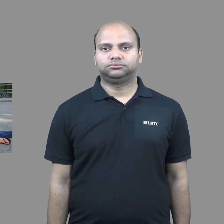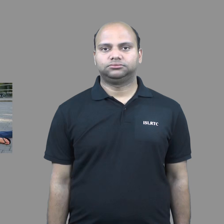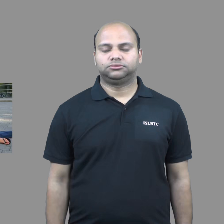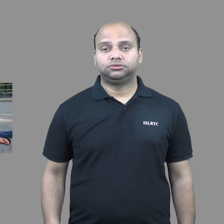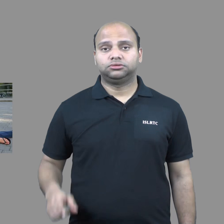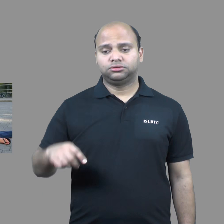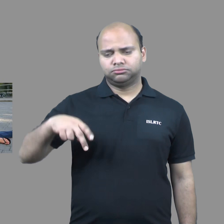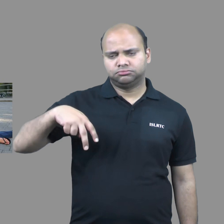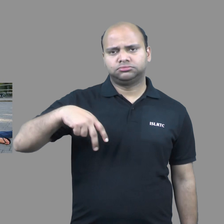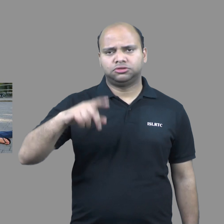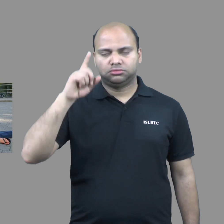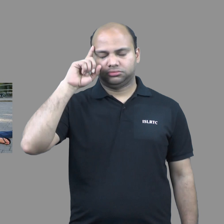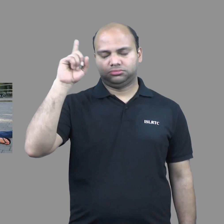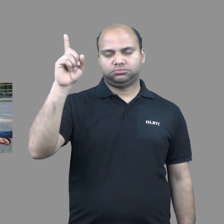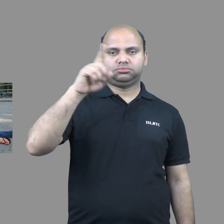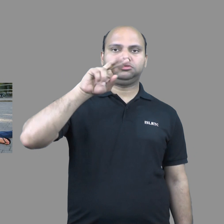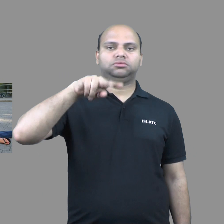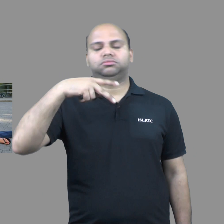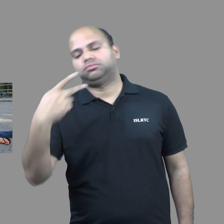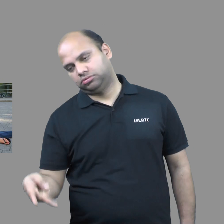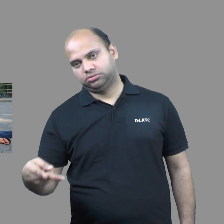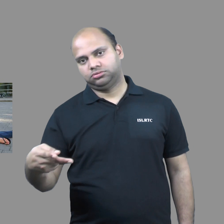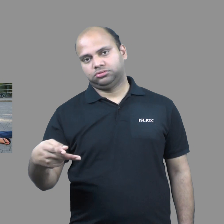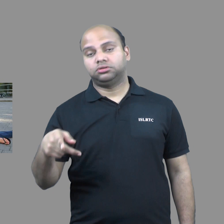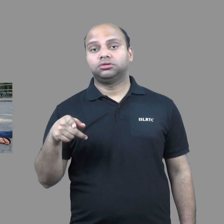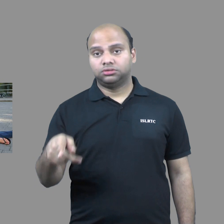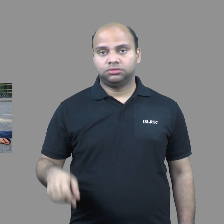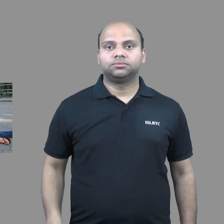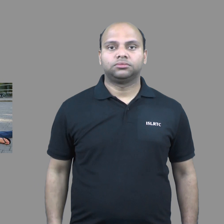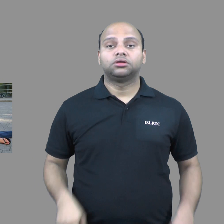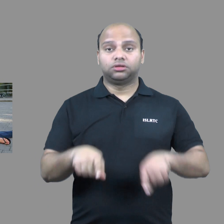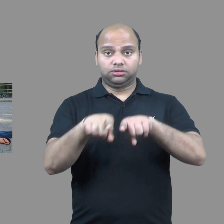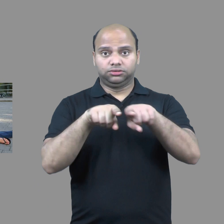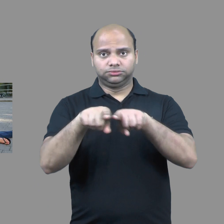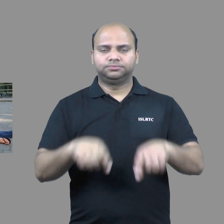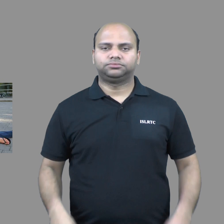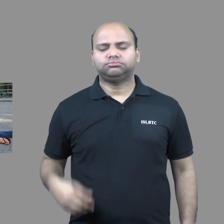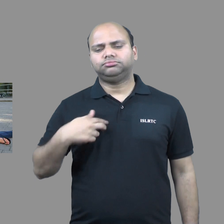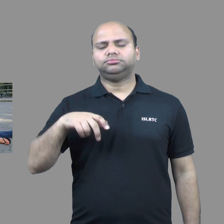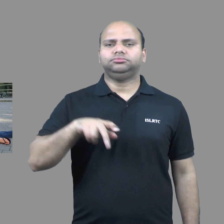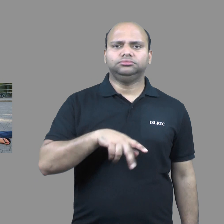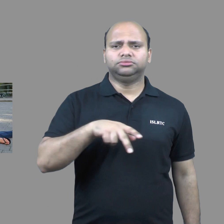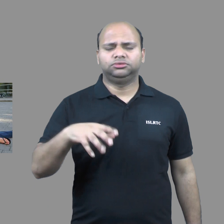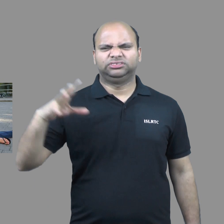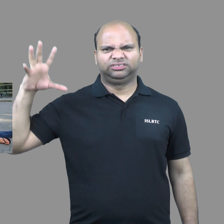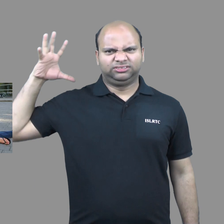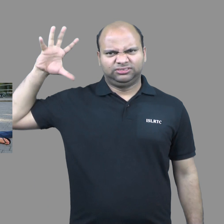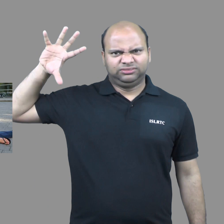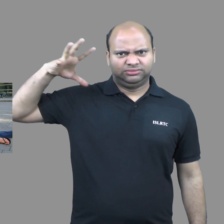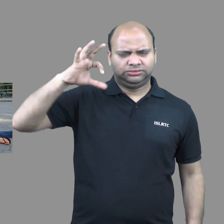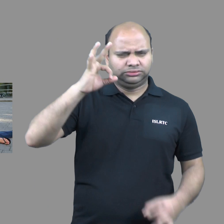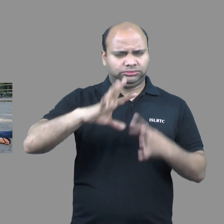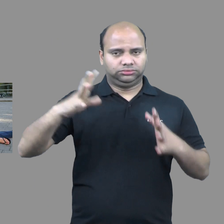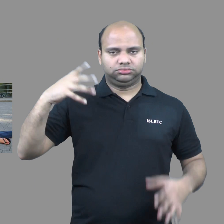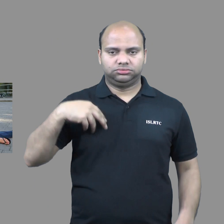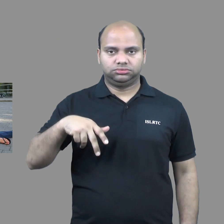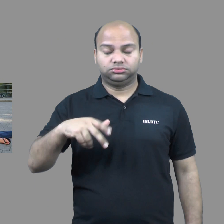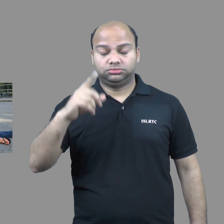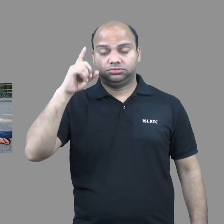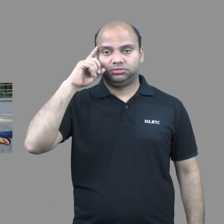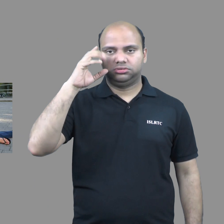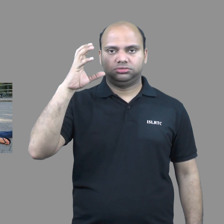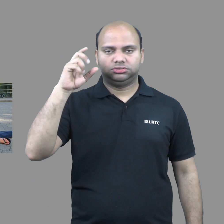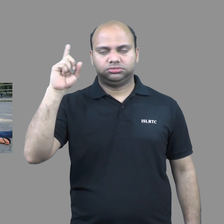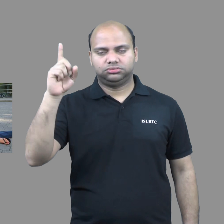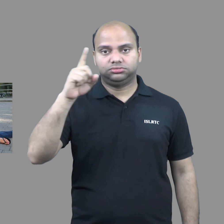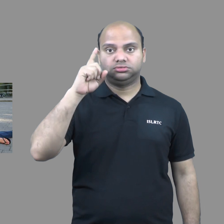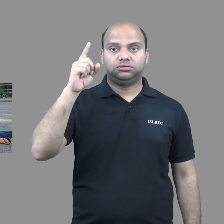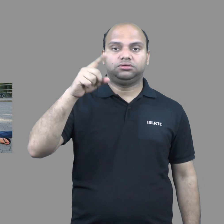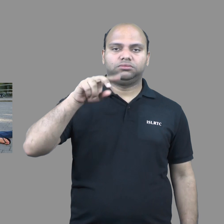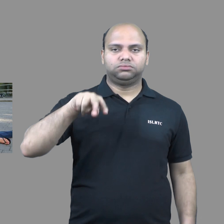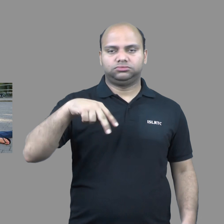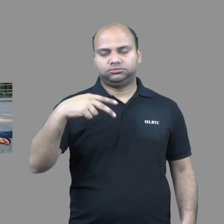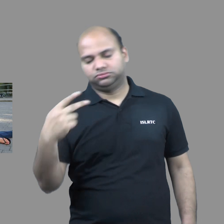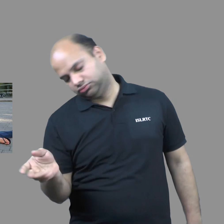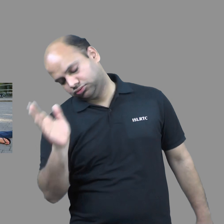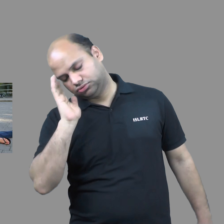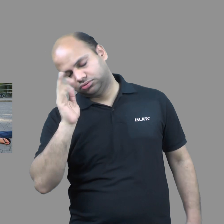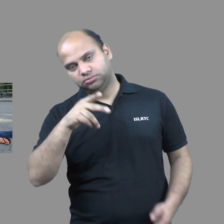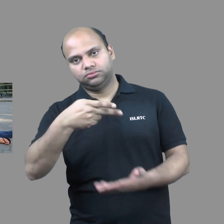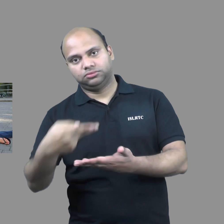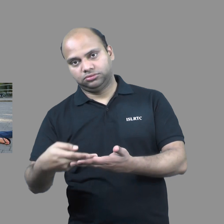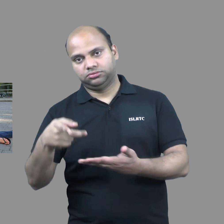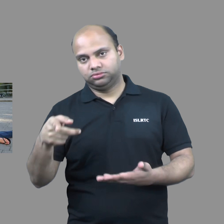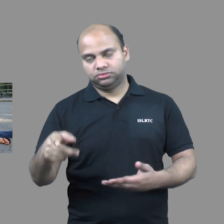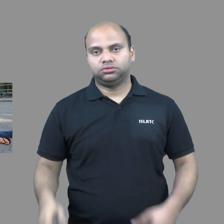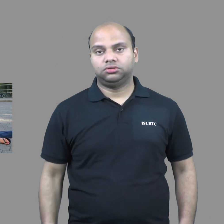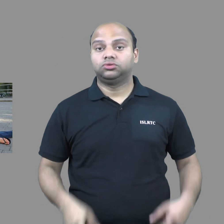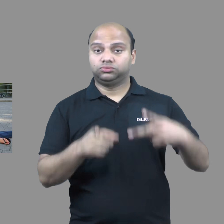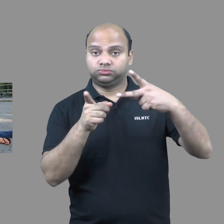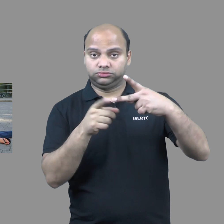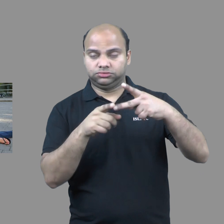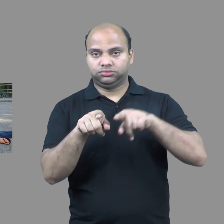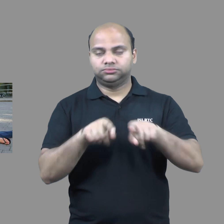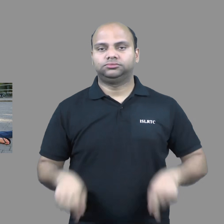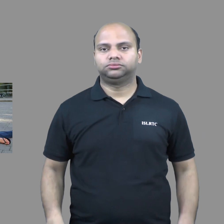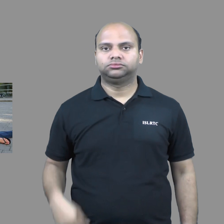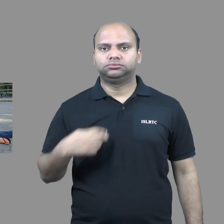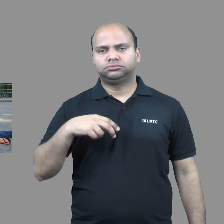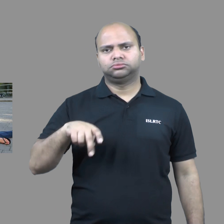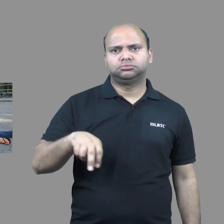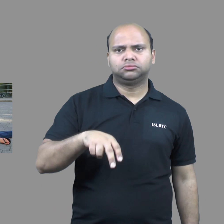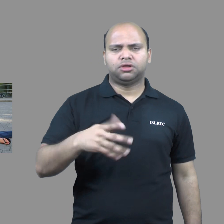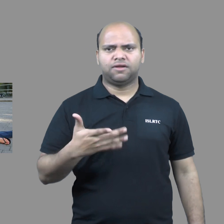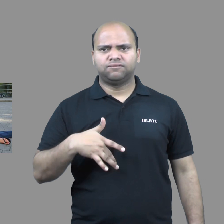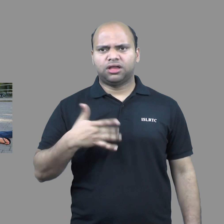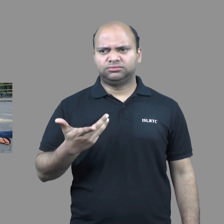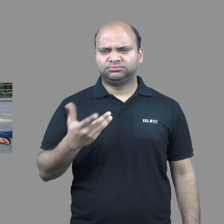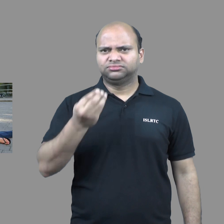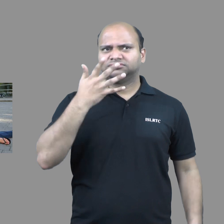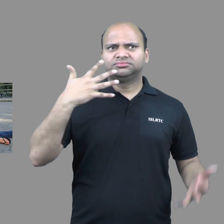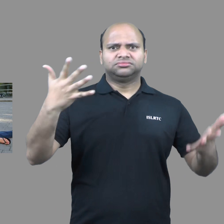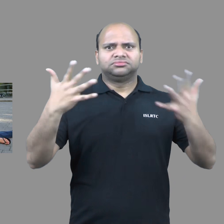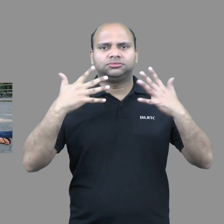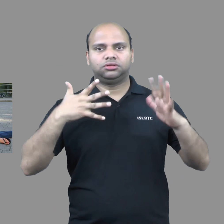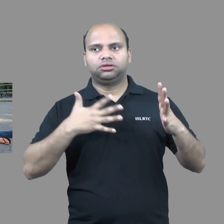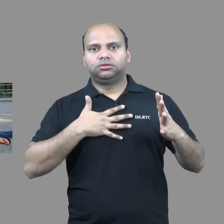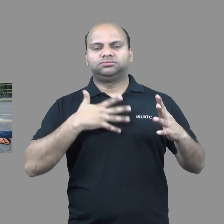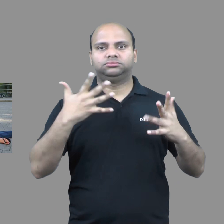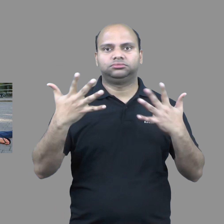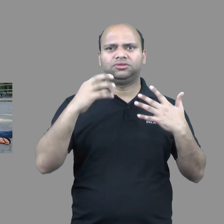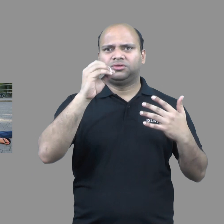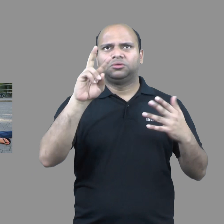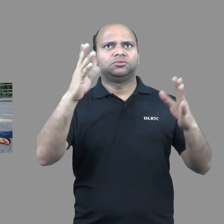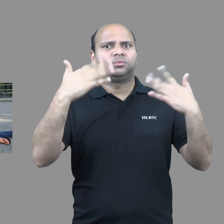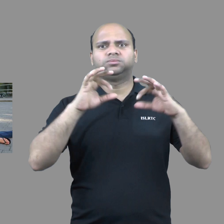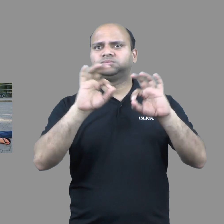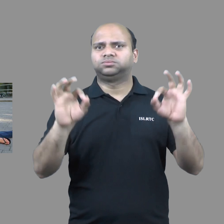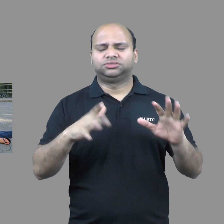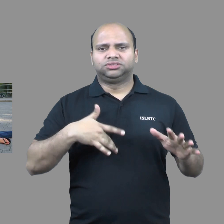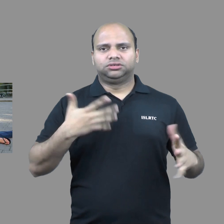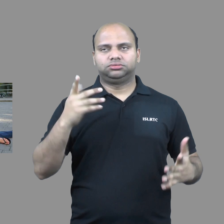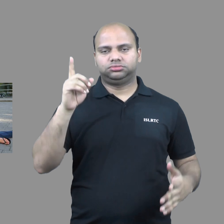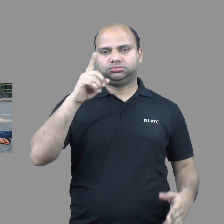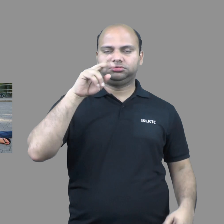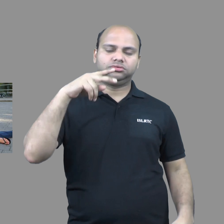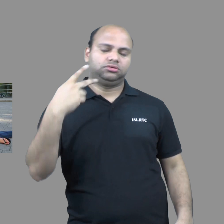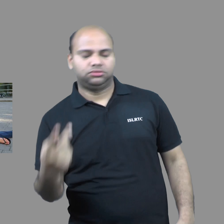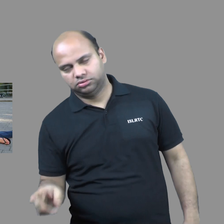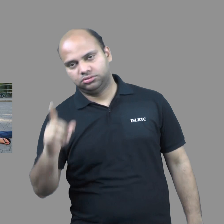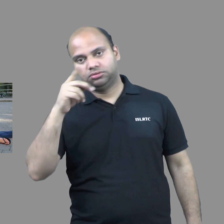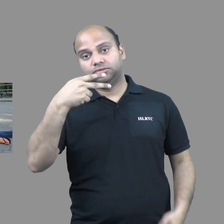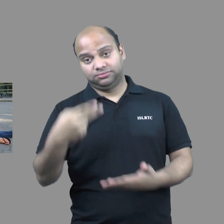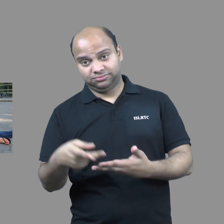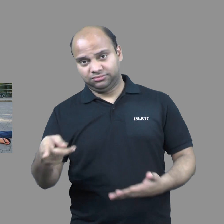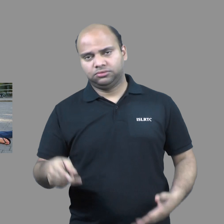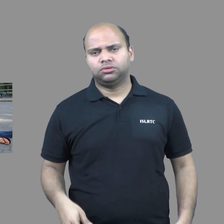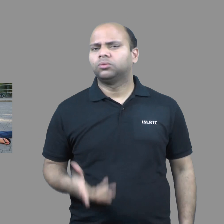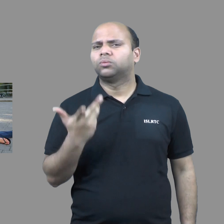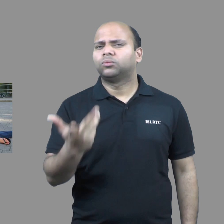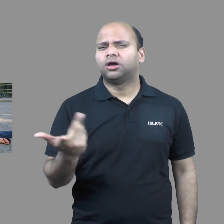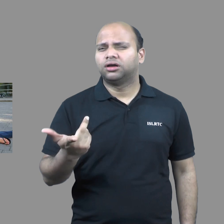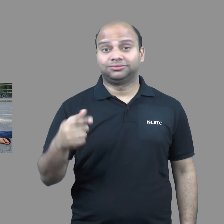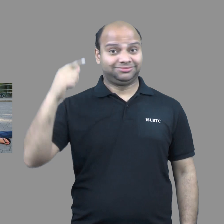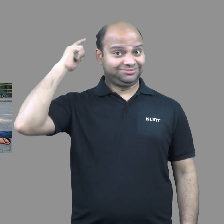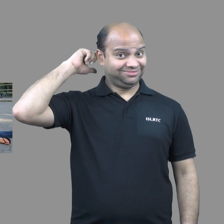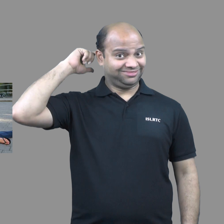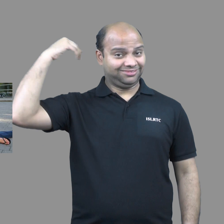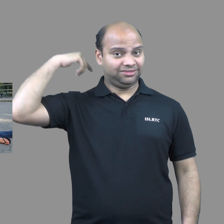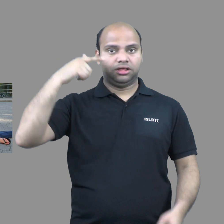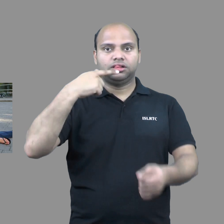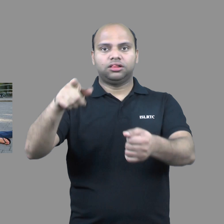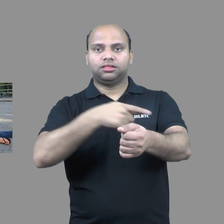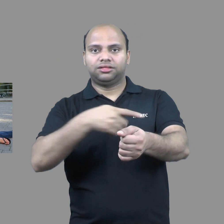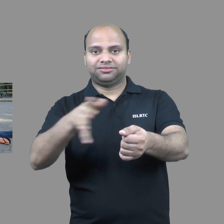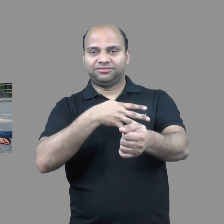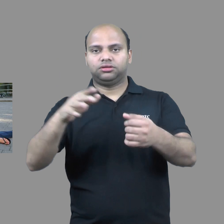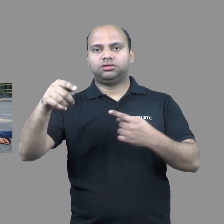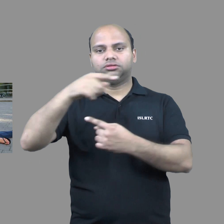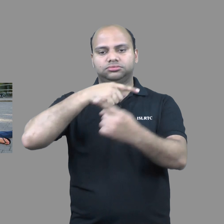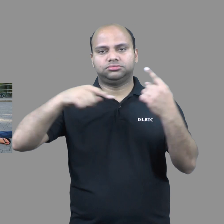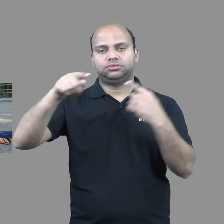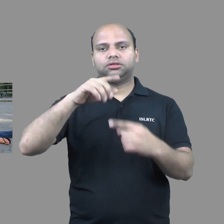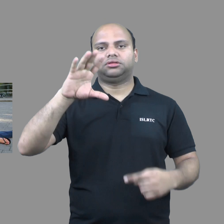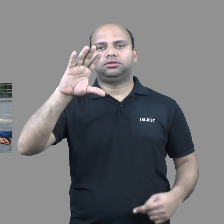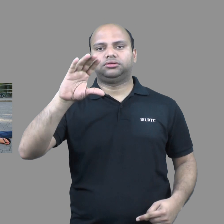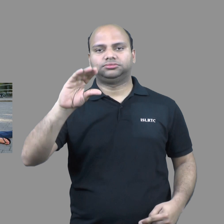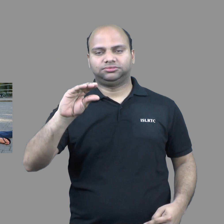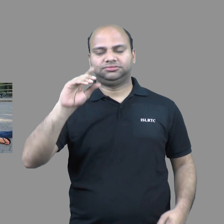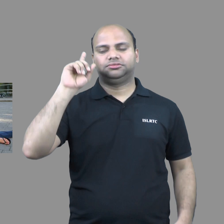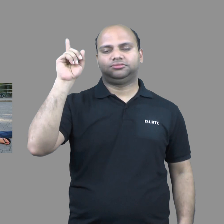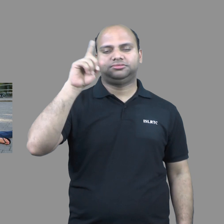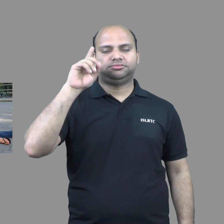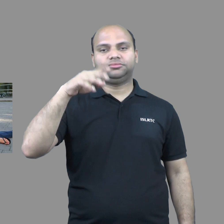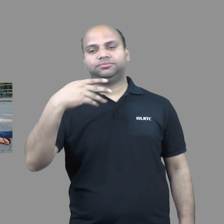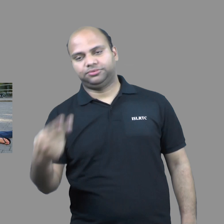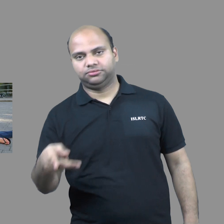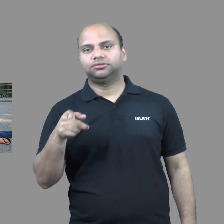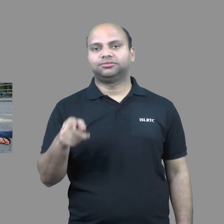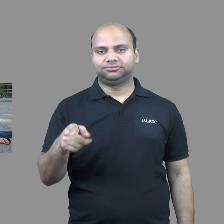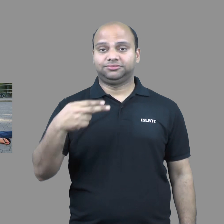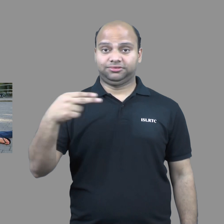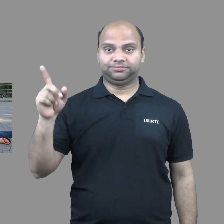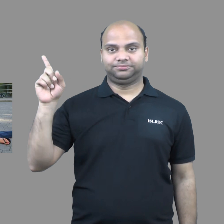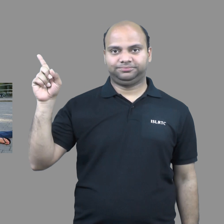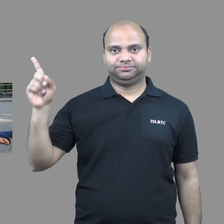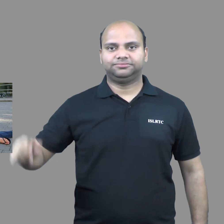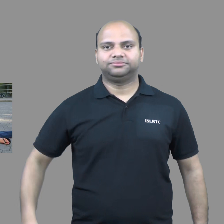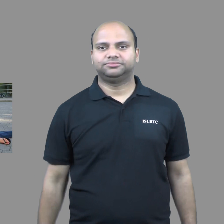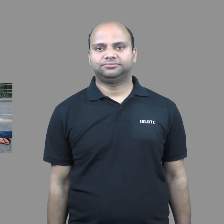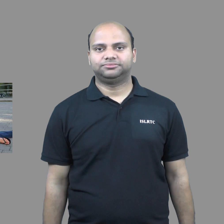Syncope